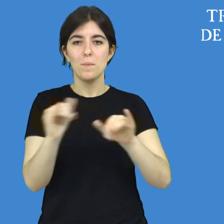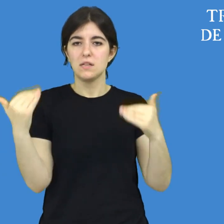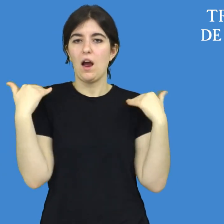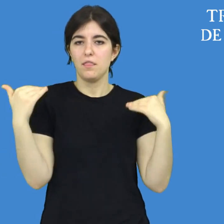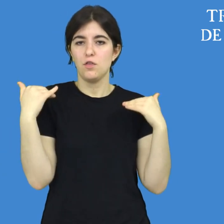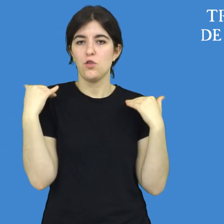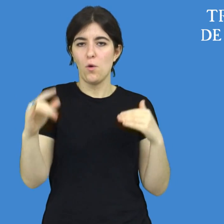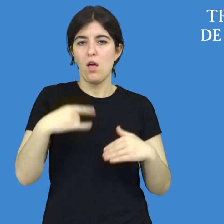ejercicio